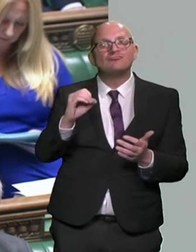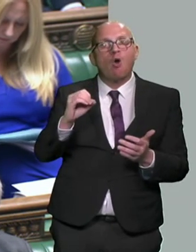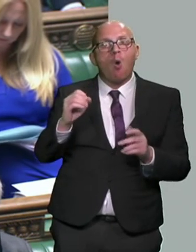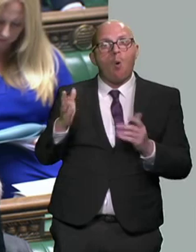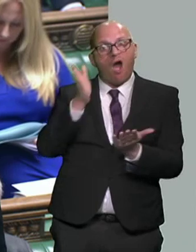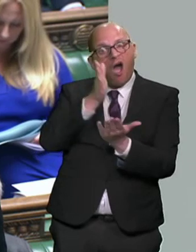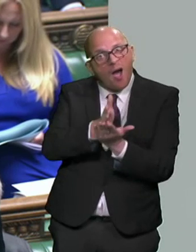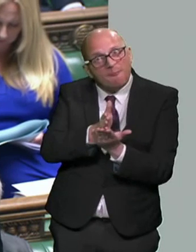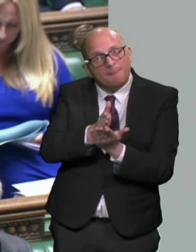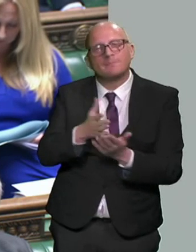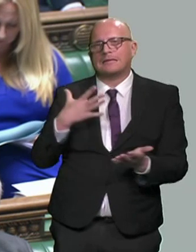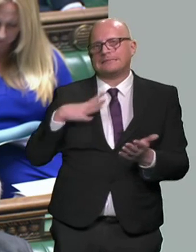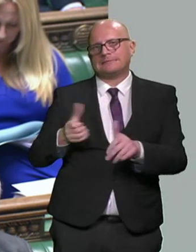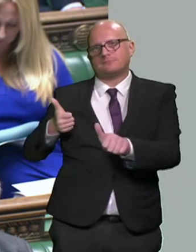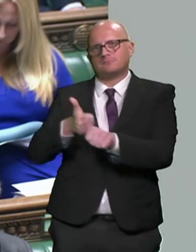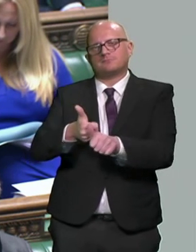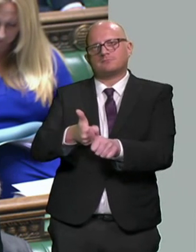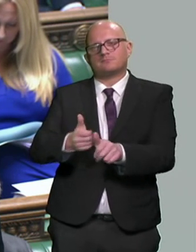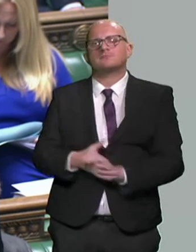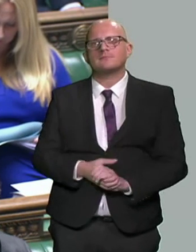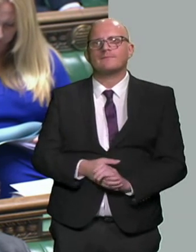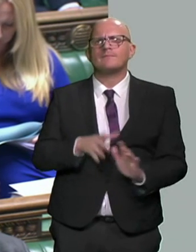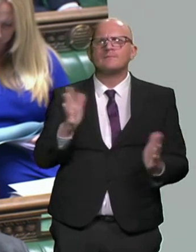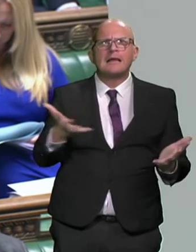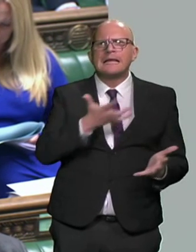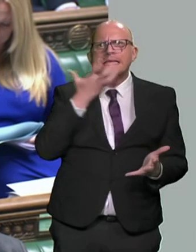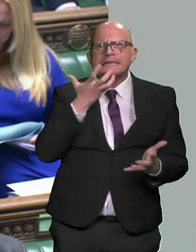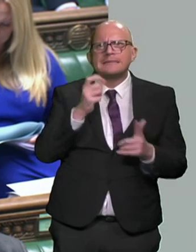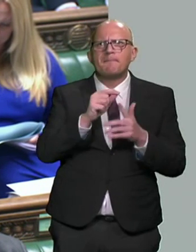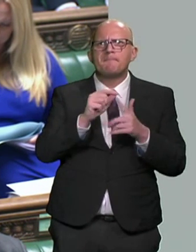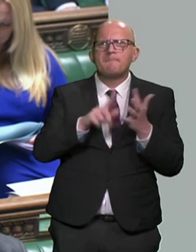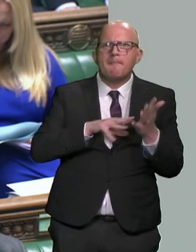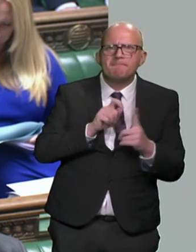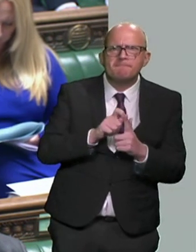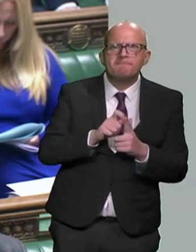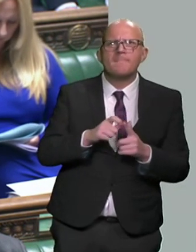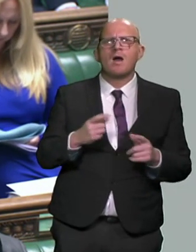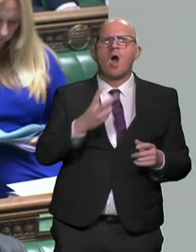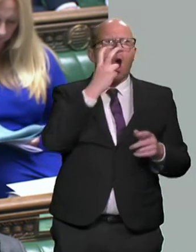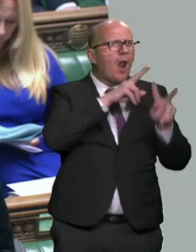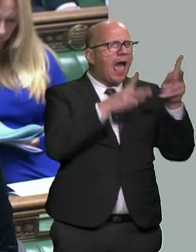The Government could invest in a national programme of heat pumps, retrofitting and insulating.